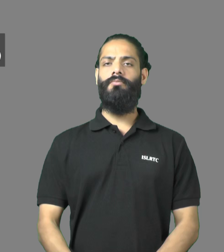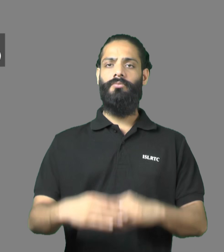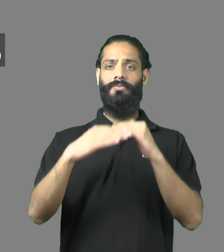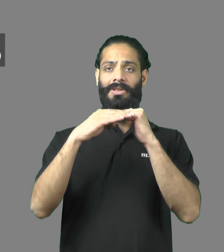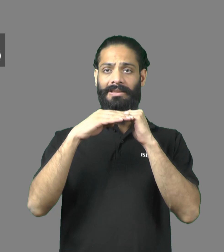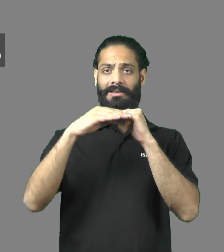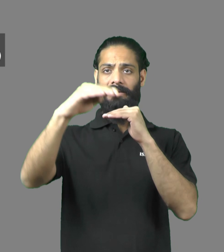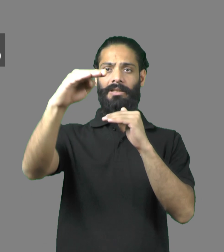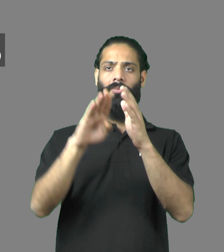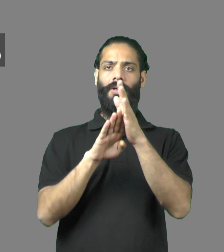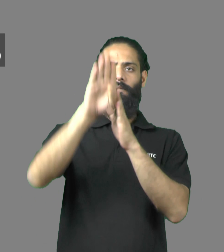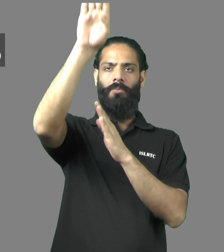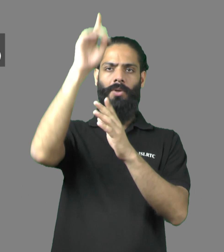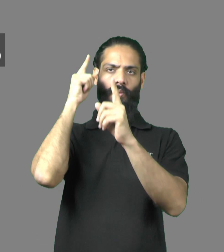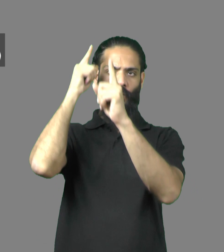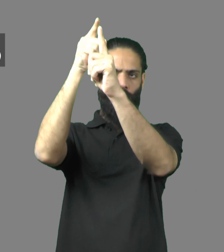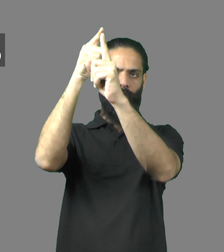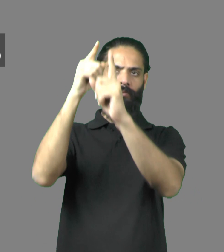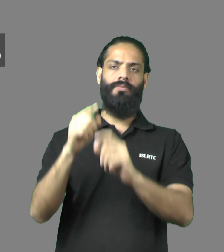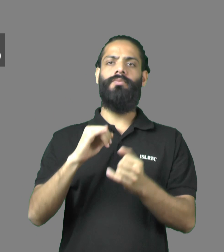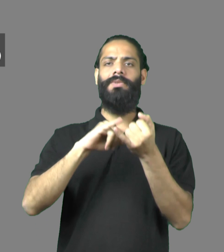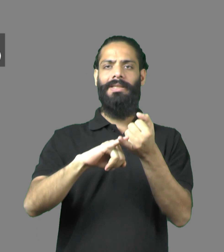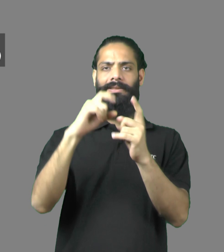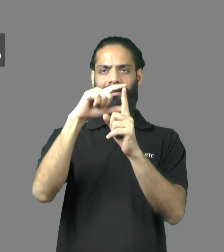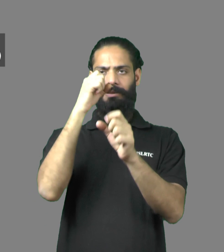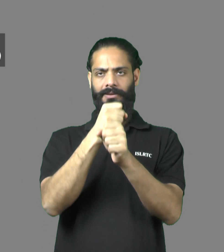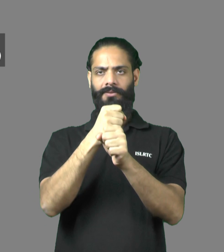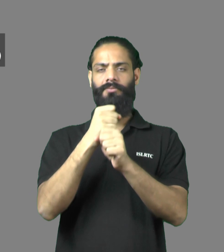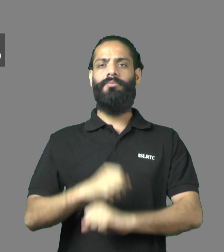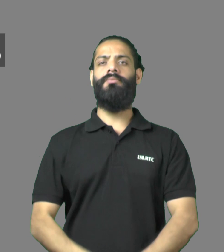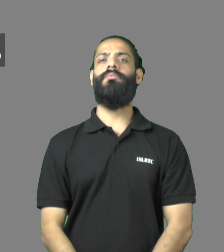Sustainable Development Goal (SDG)